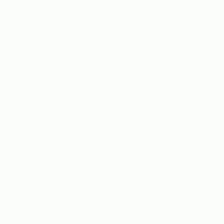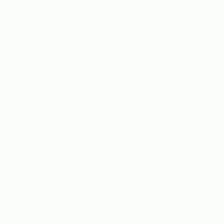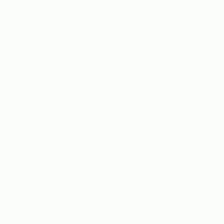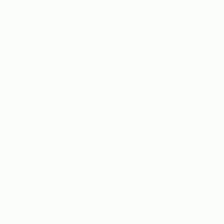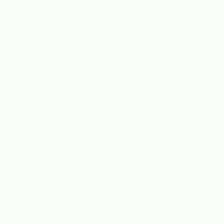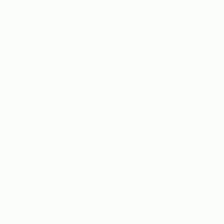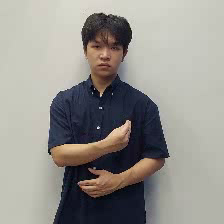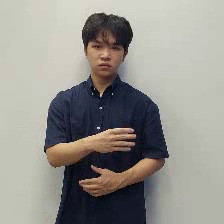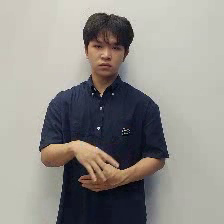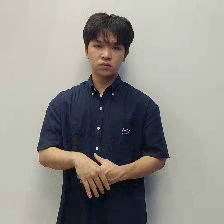Xúc động